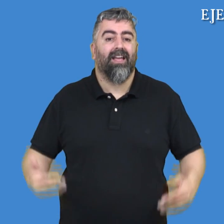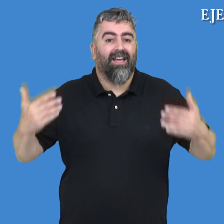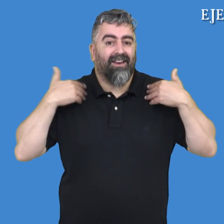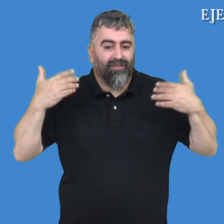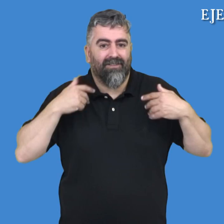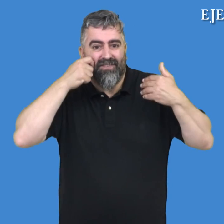ejercicio